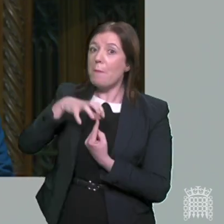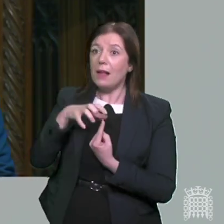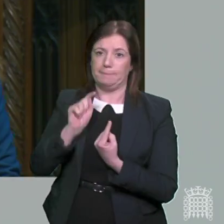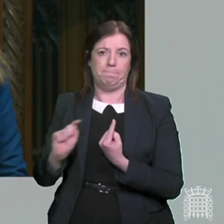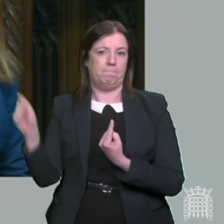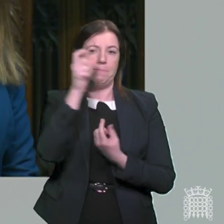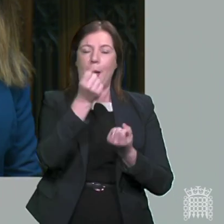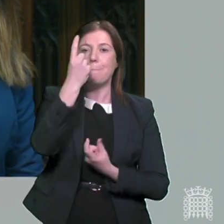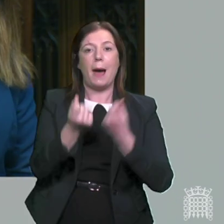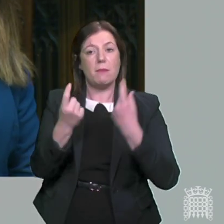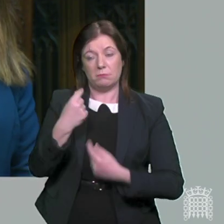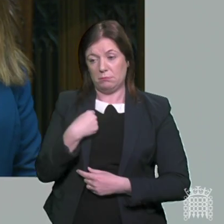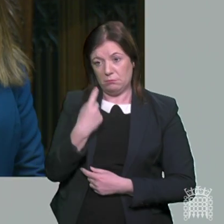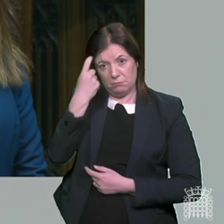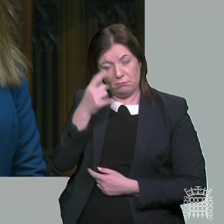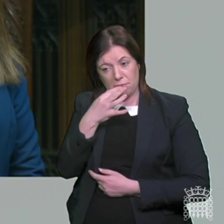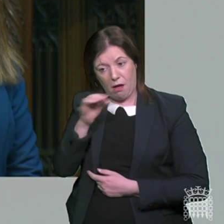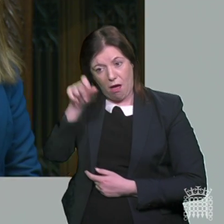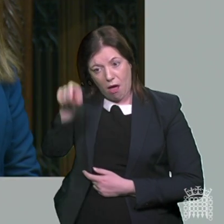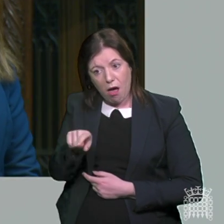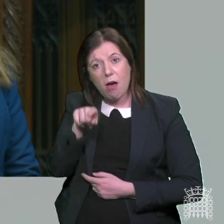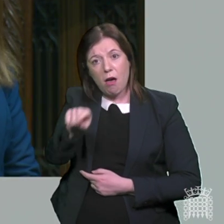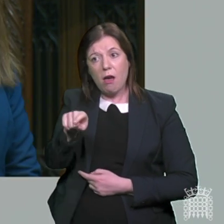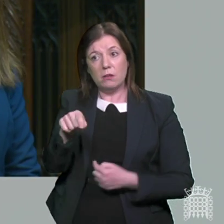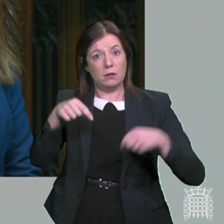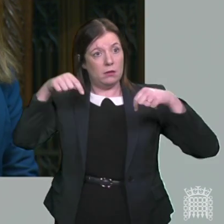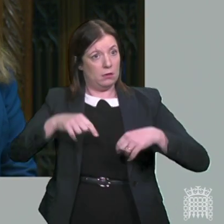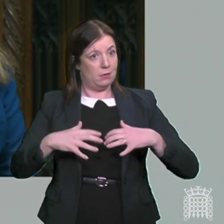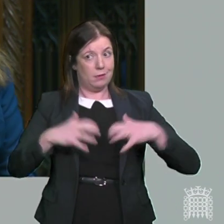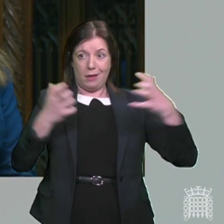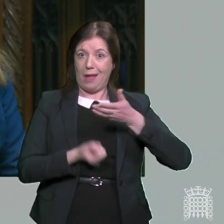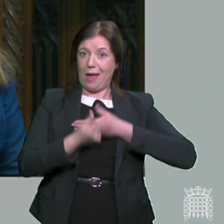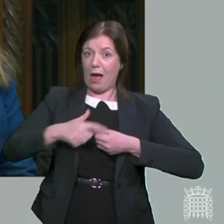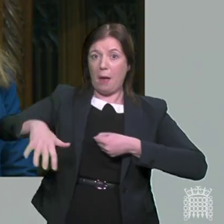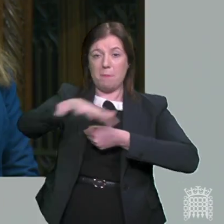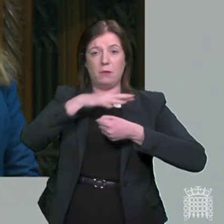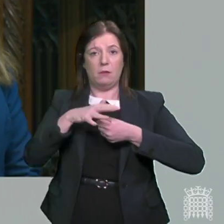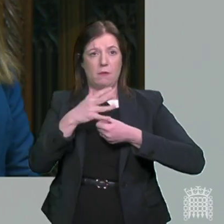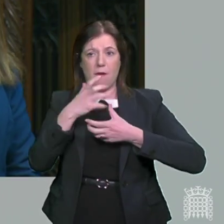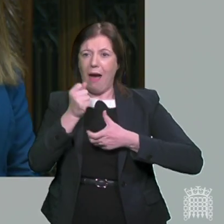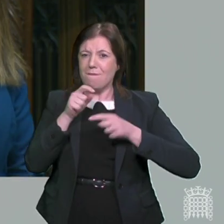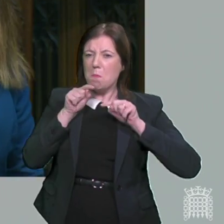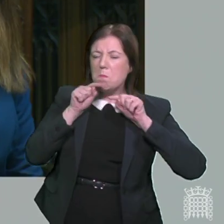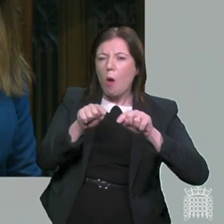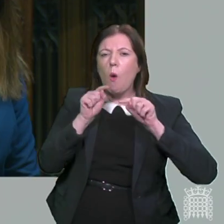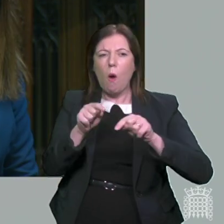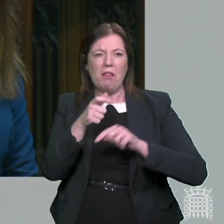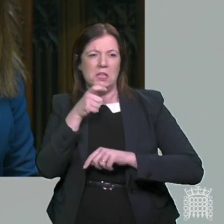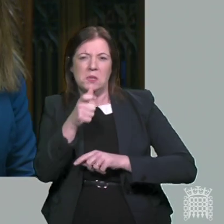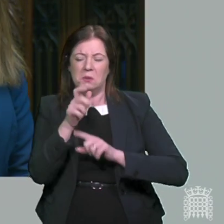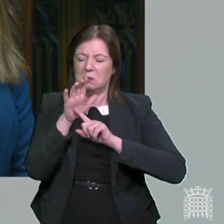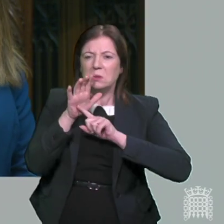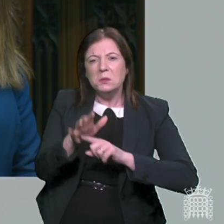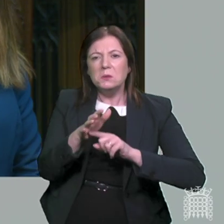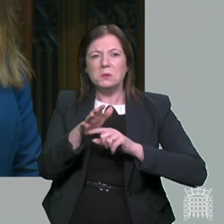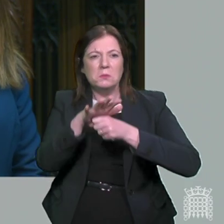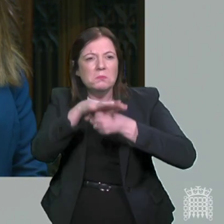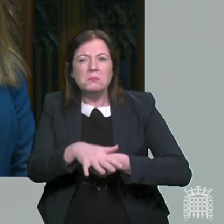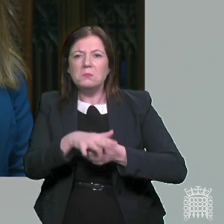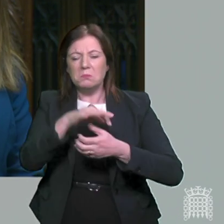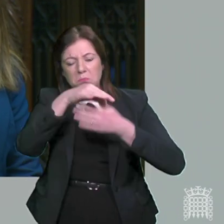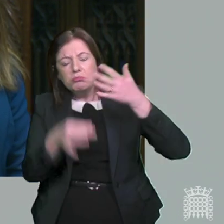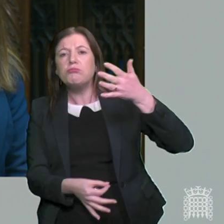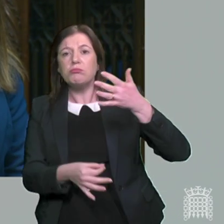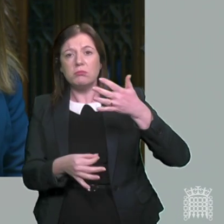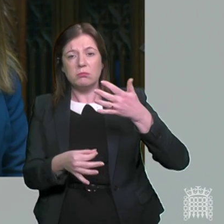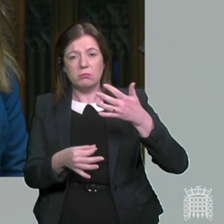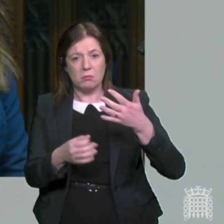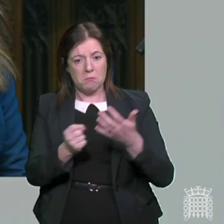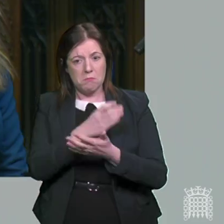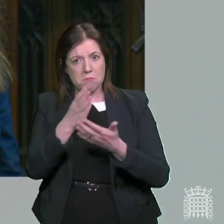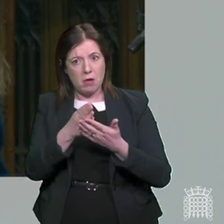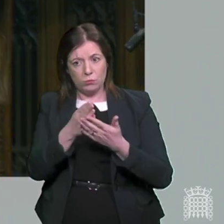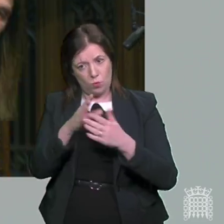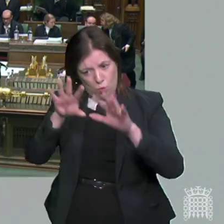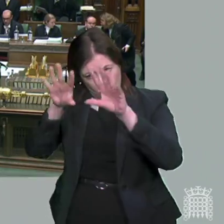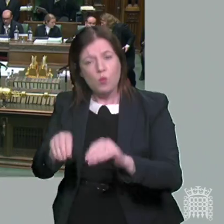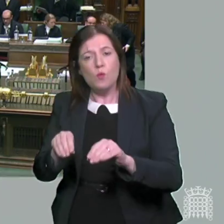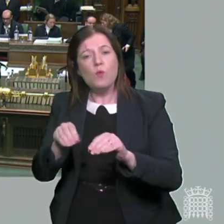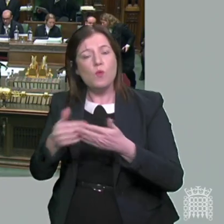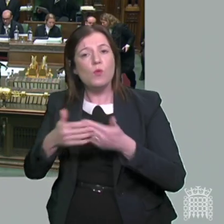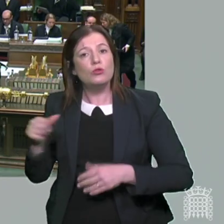Does my right honourable Friend agree that when there is gendered abuse, bullying and intimidation in this Chamber, we should make sure that action is taken to stamp it out?